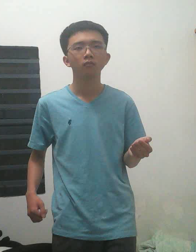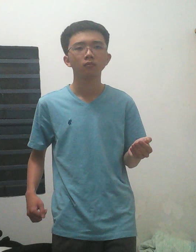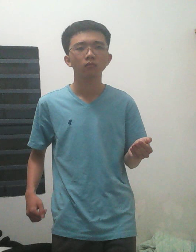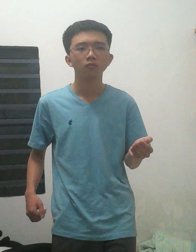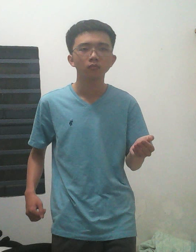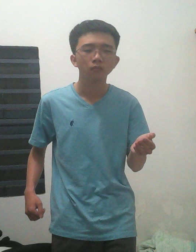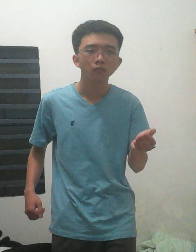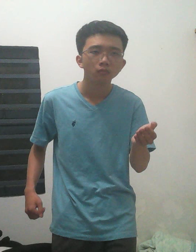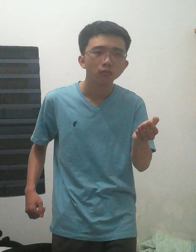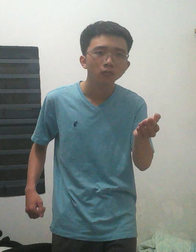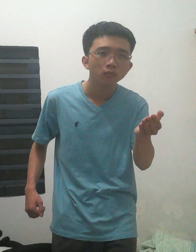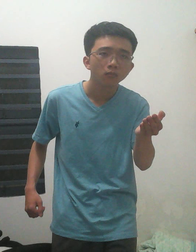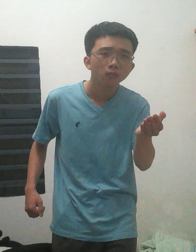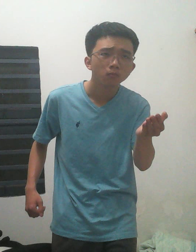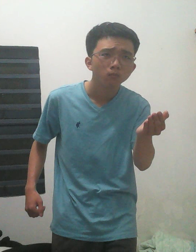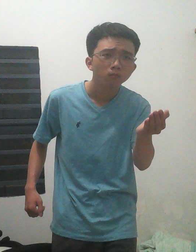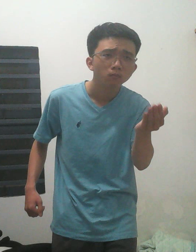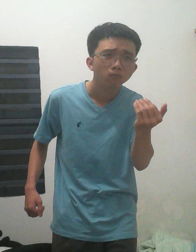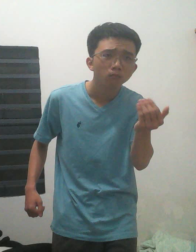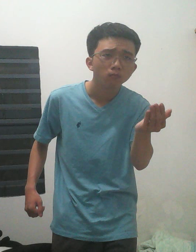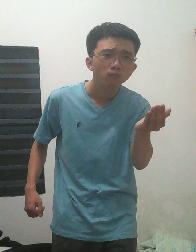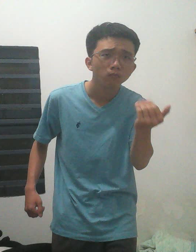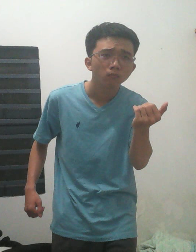yeu cau